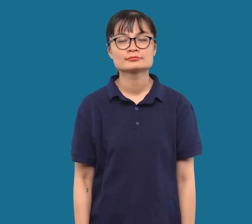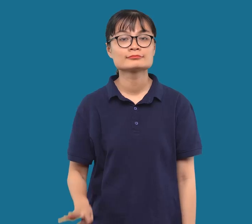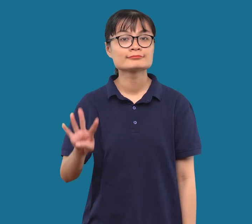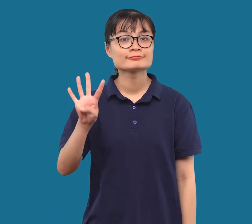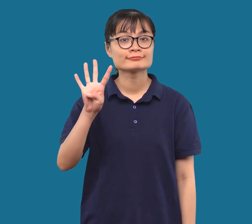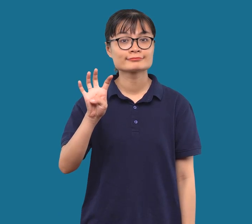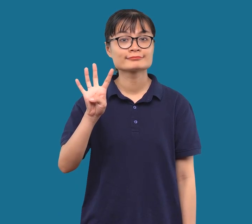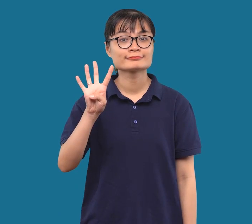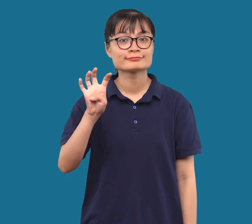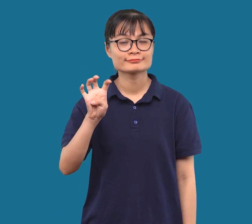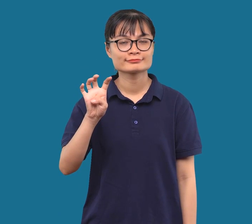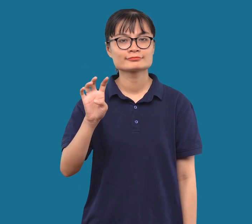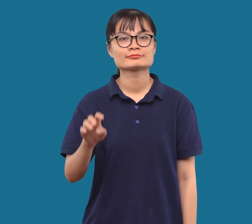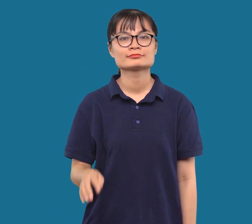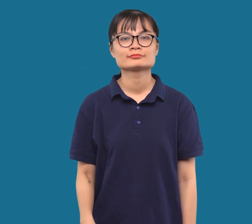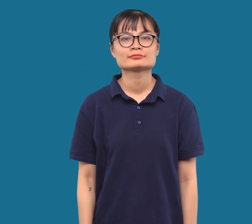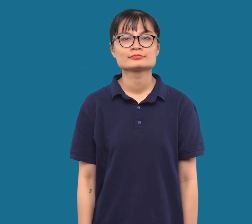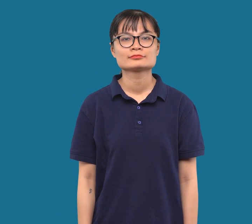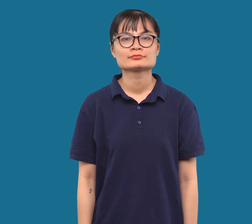40